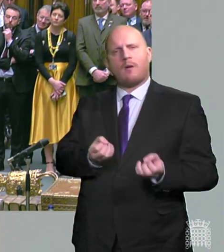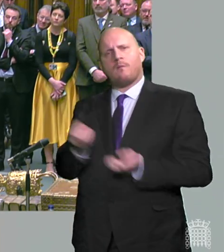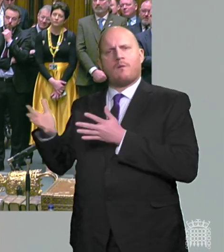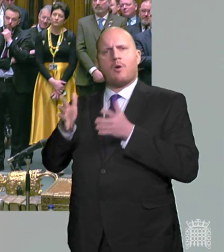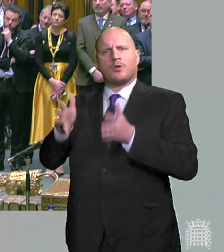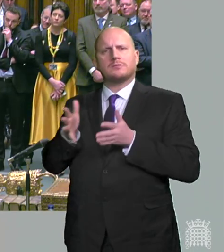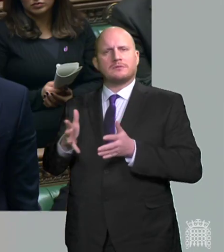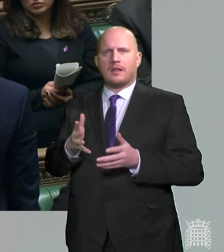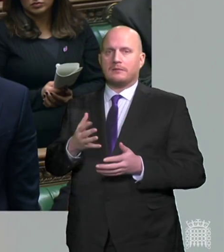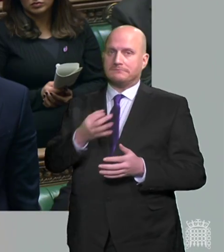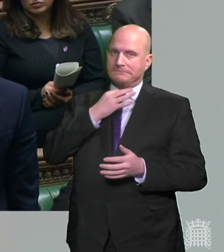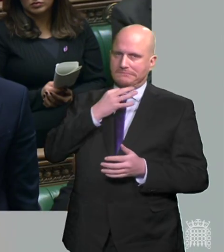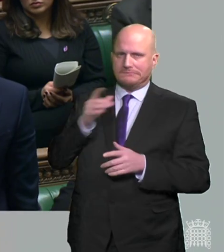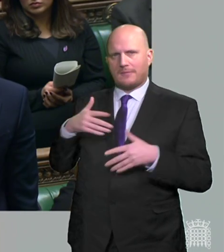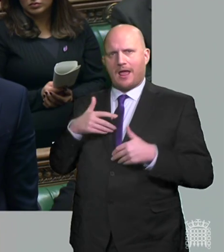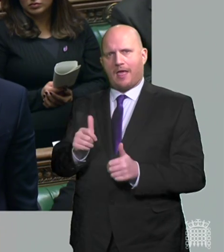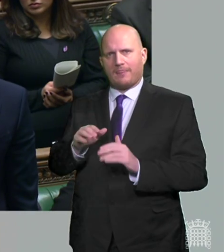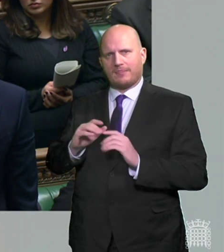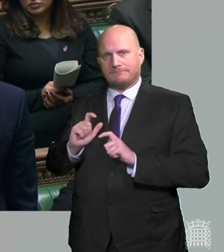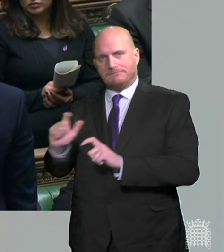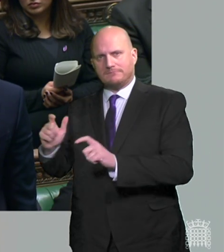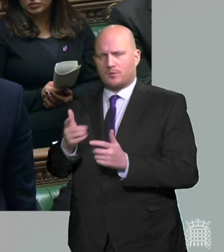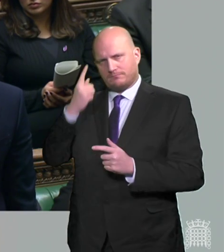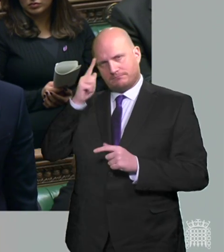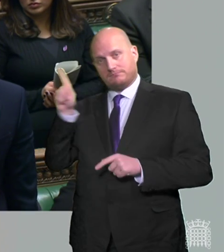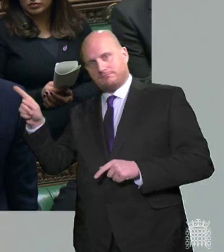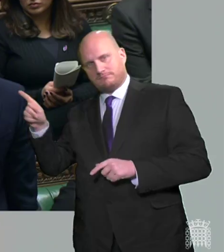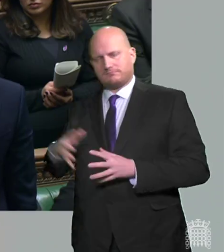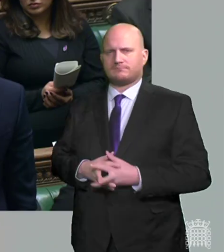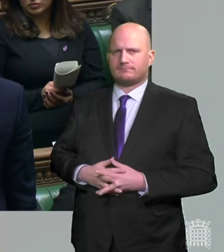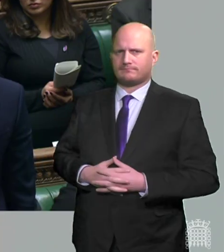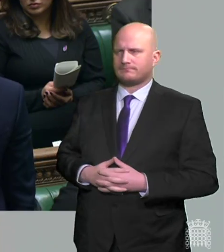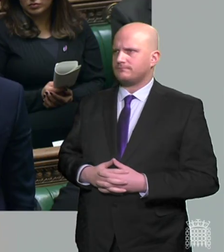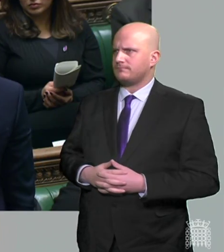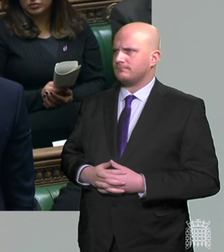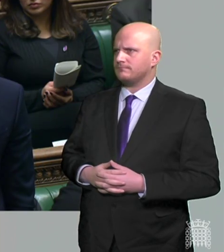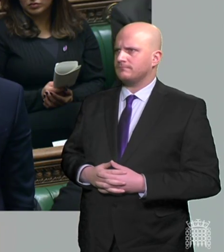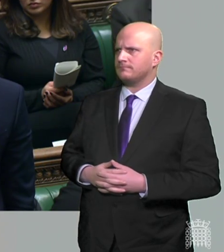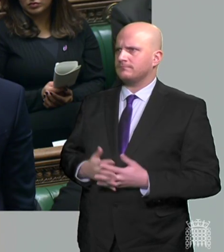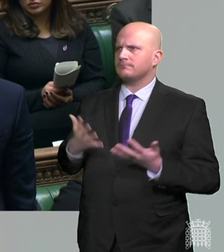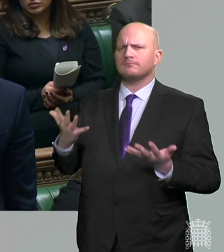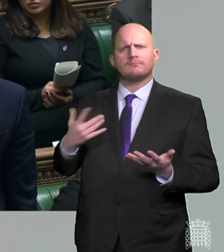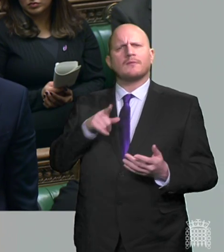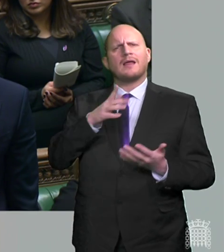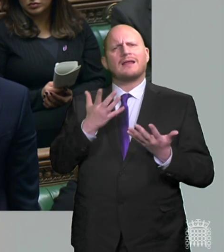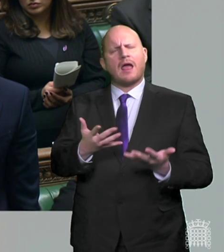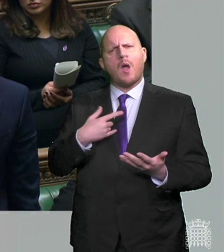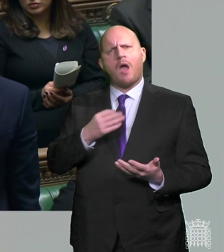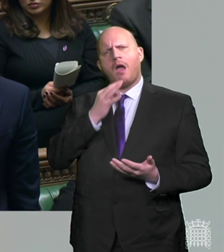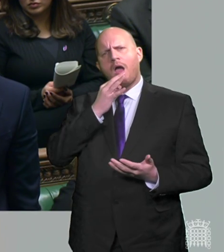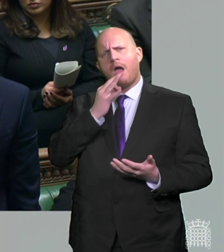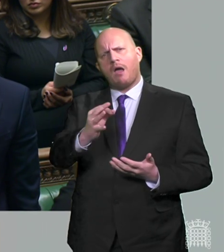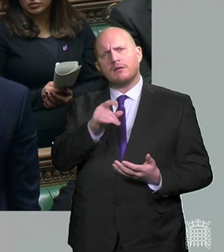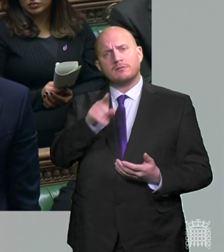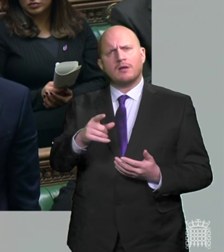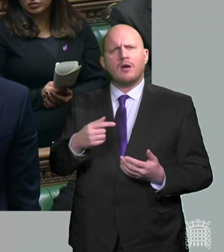May I ask the Prime what advice he would have for individuals seeking to protect their personal finances?